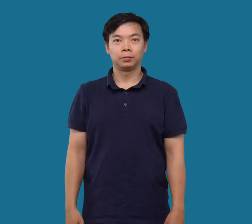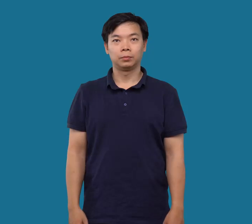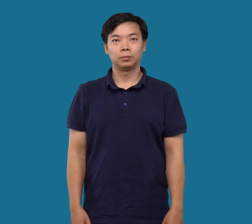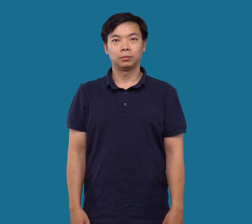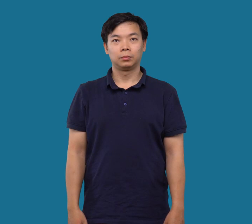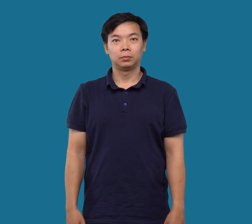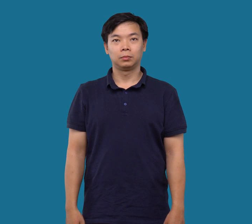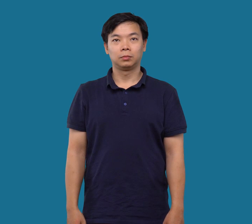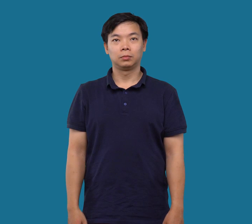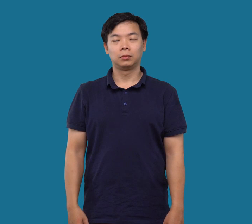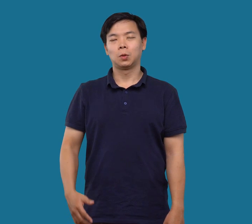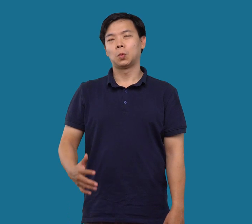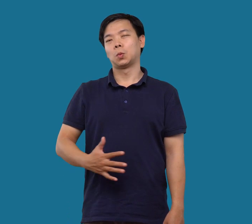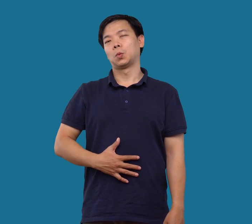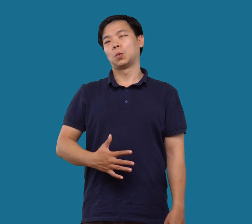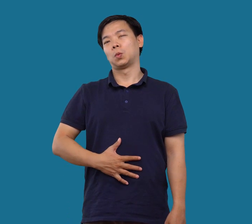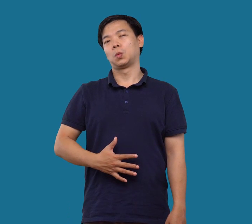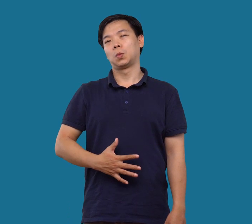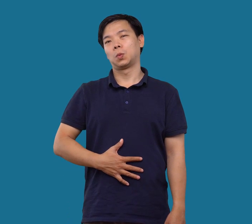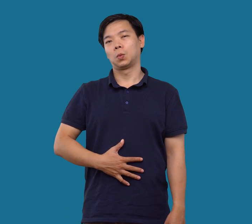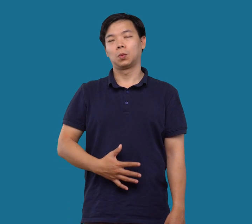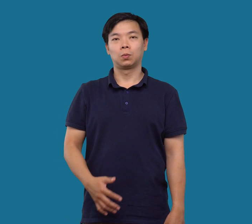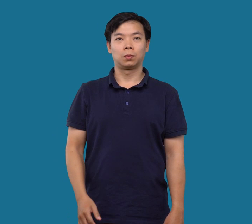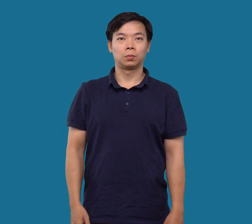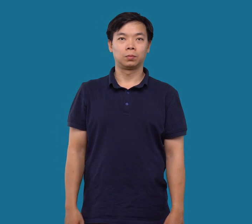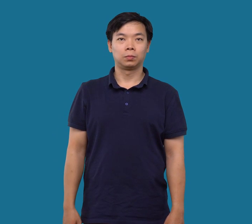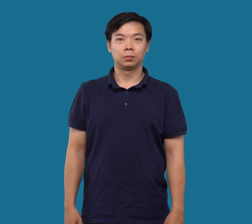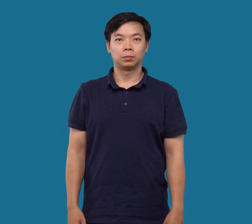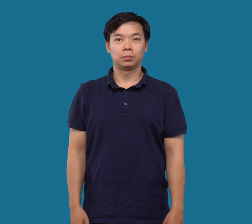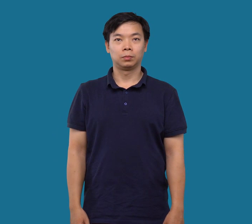no